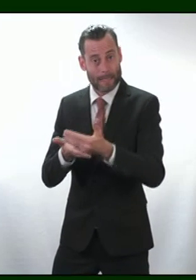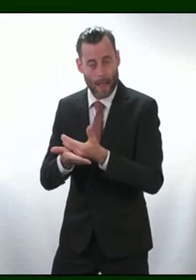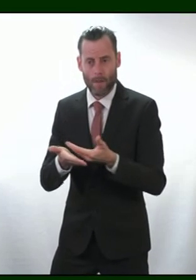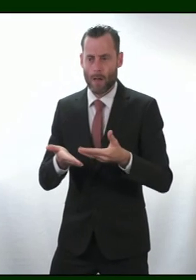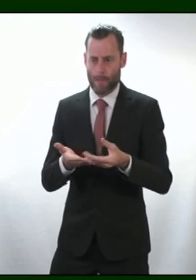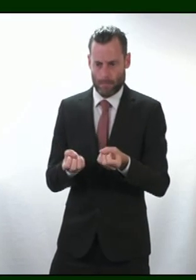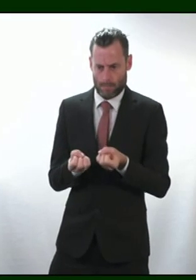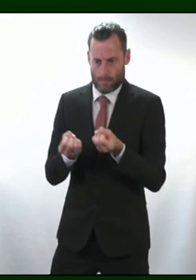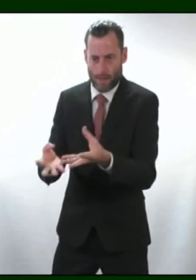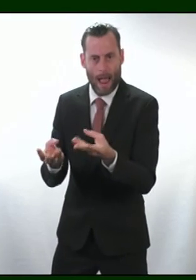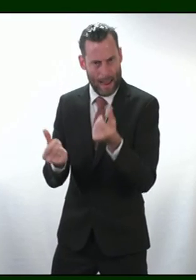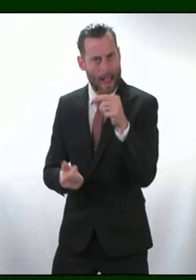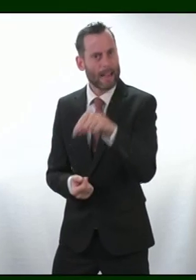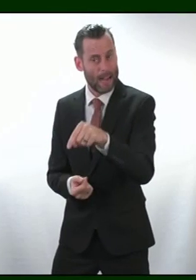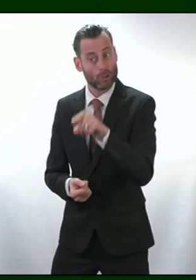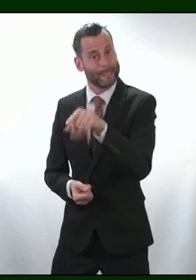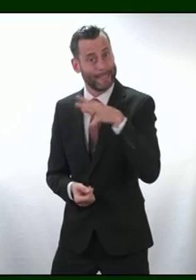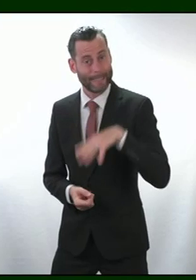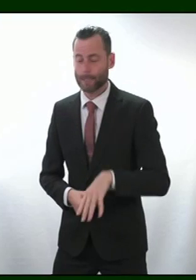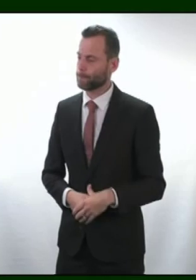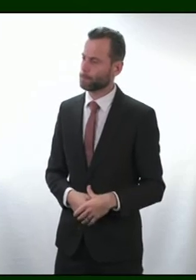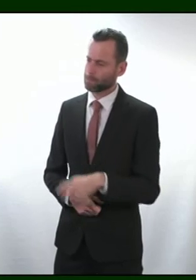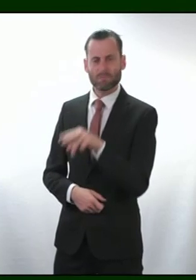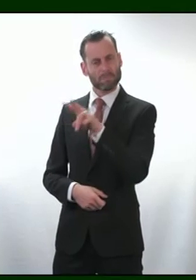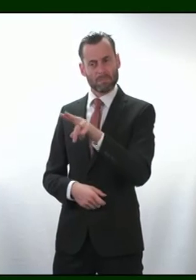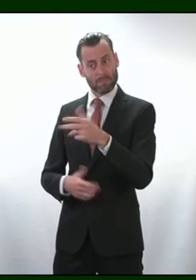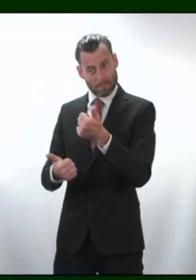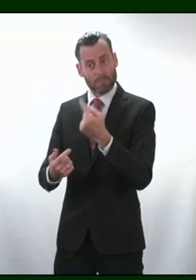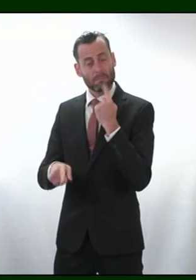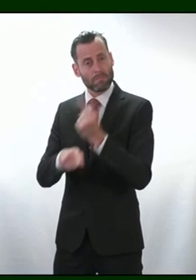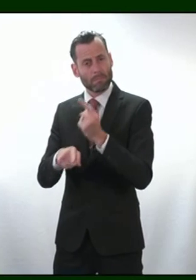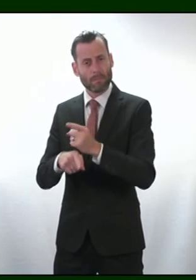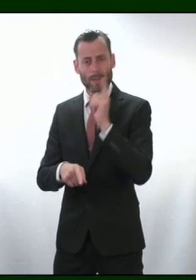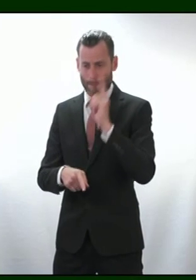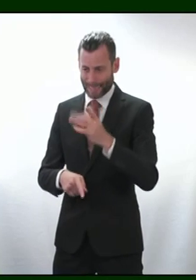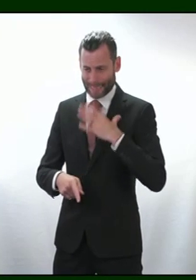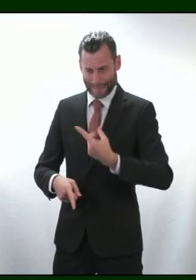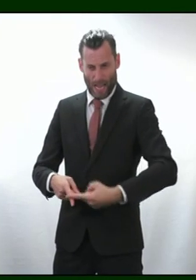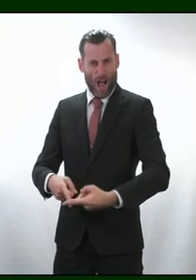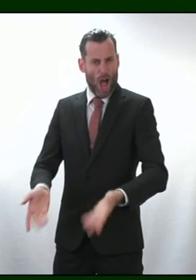I do welcome the Prime Minister’s comments, but I must say to him, get some skates on it.